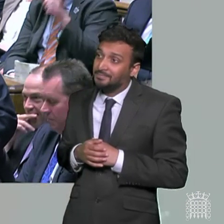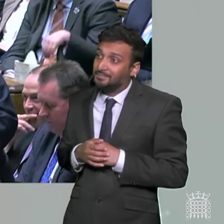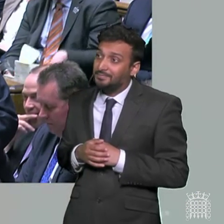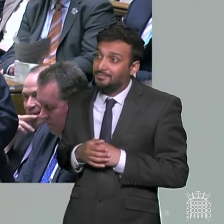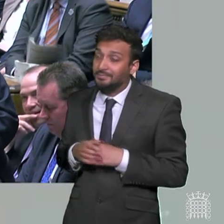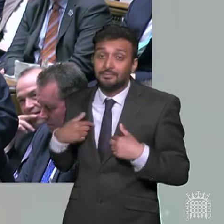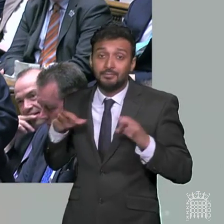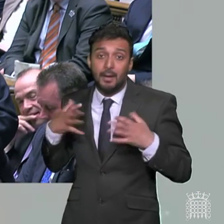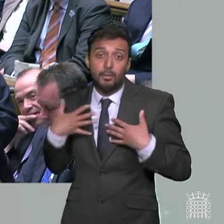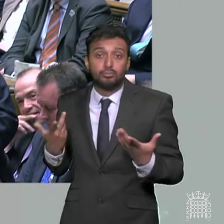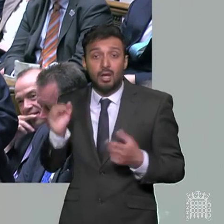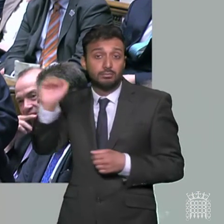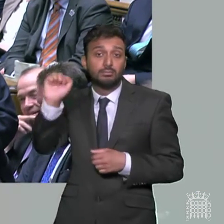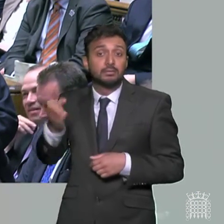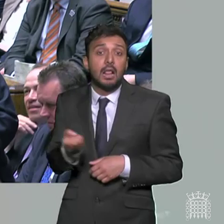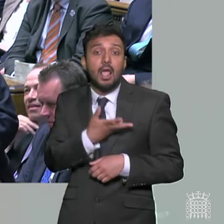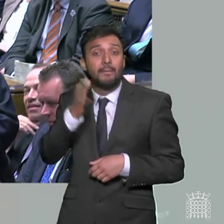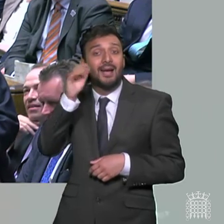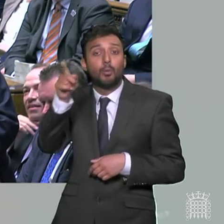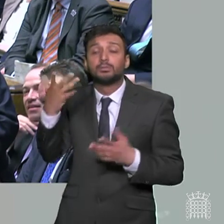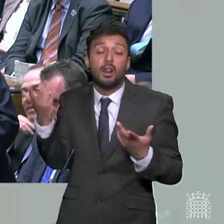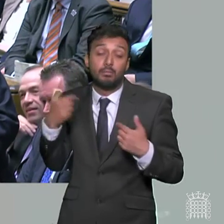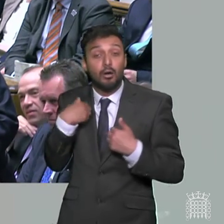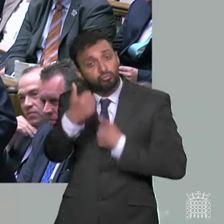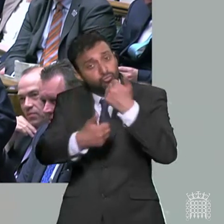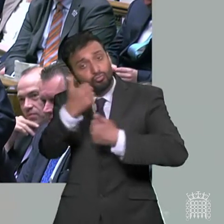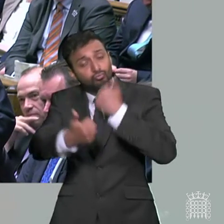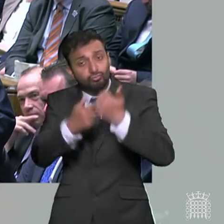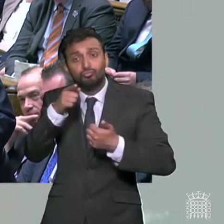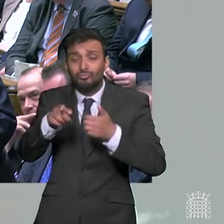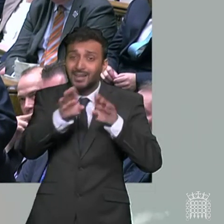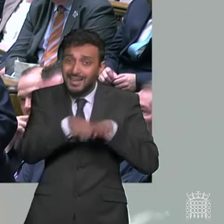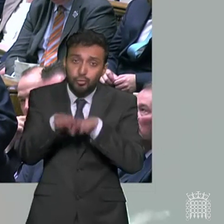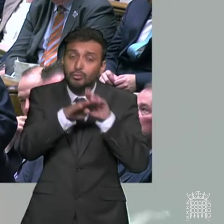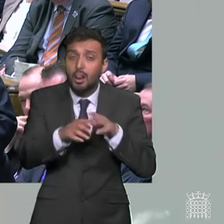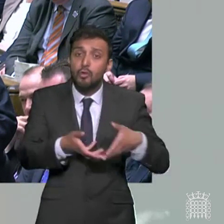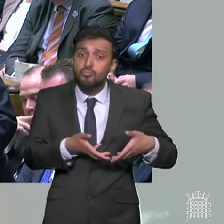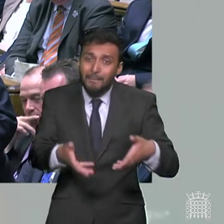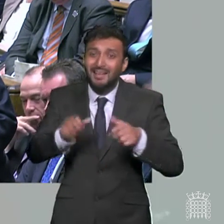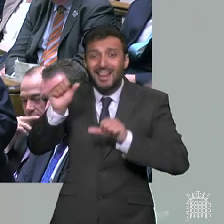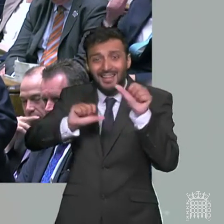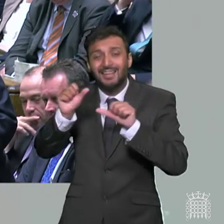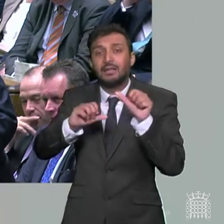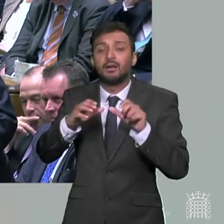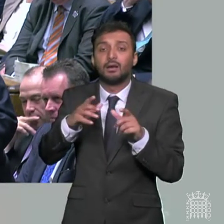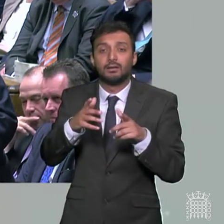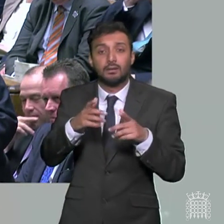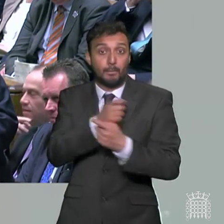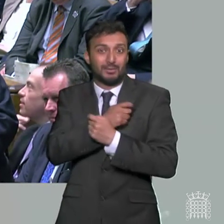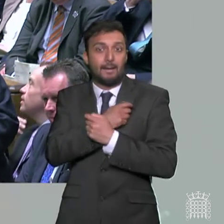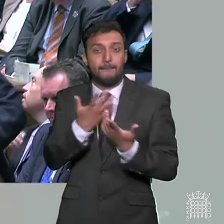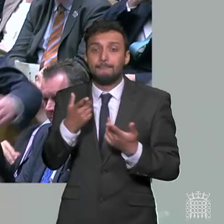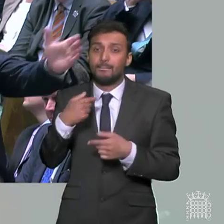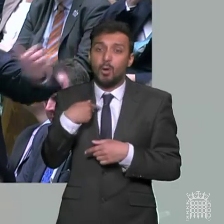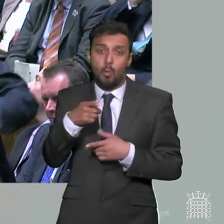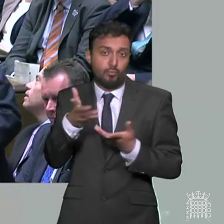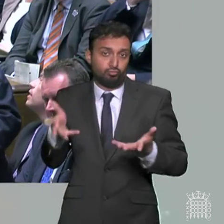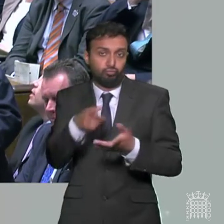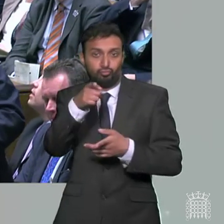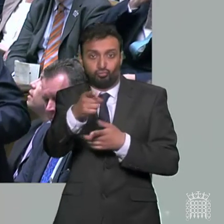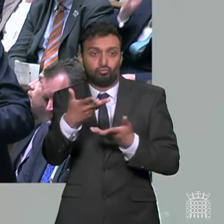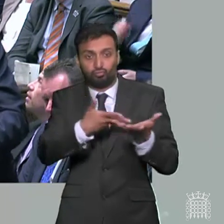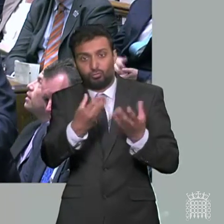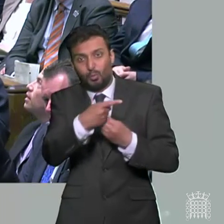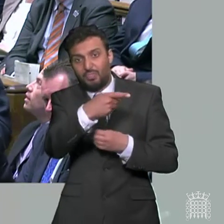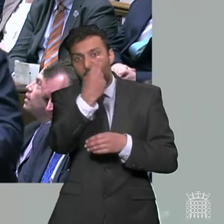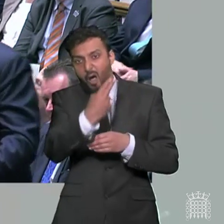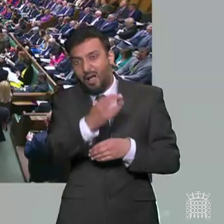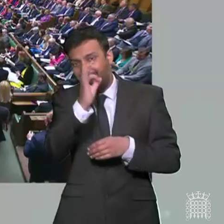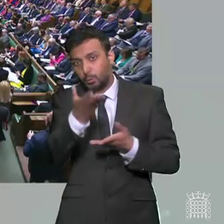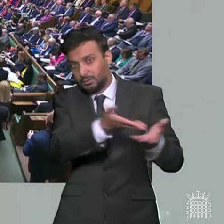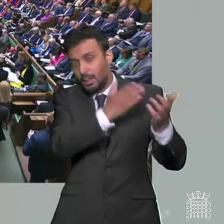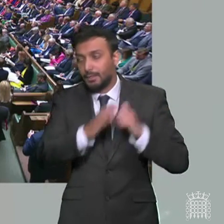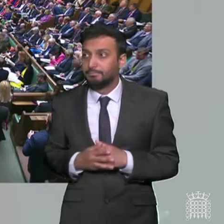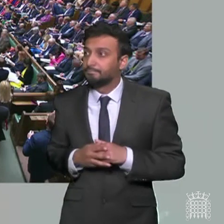All I can say is that I congratulate my honourable Friend on his campaign for a national rugby league museum and I urge him to take it up with the Arts Council or other relevant bodies.